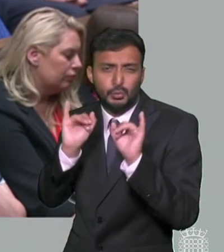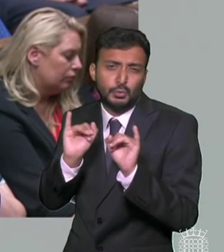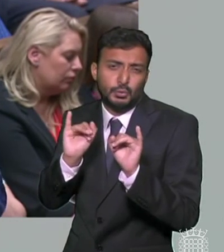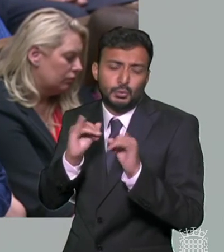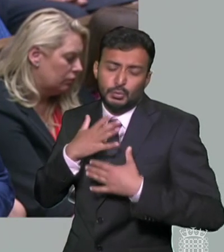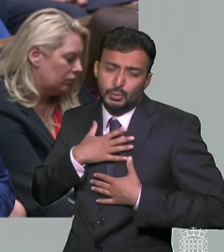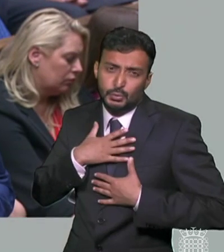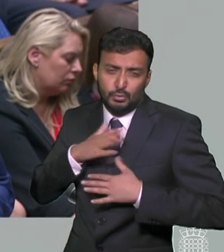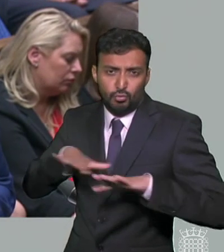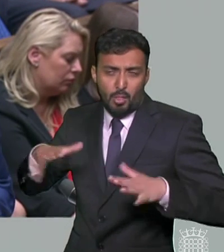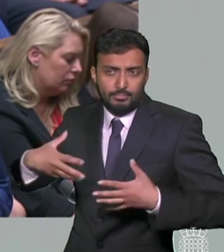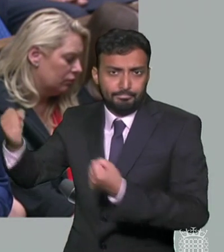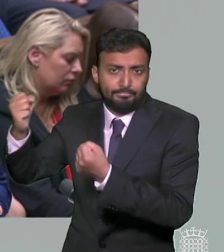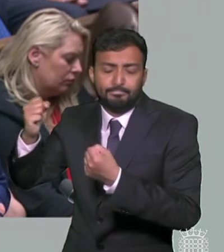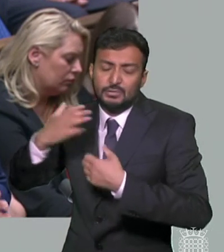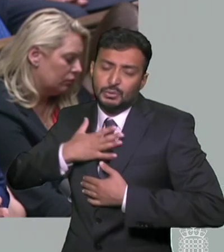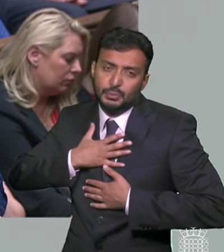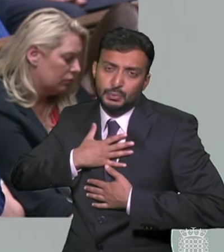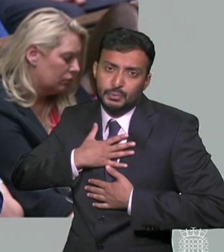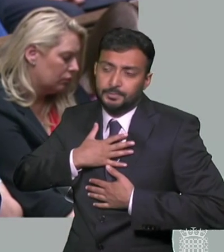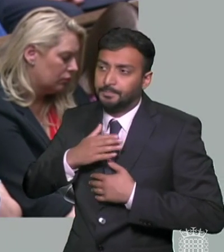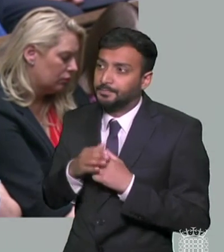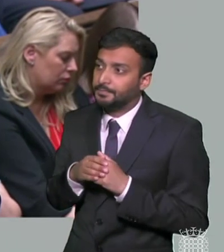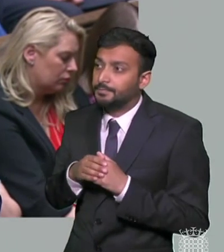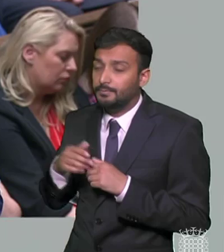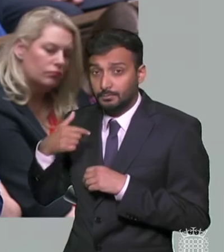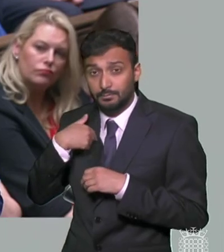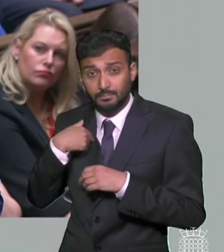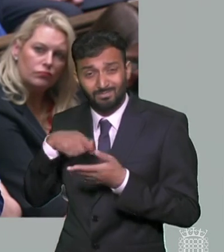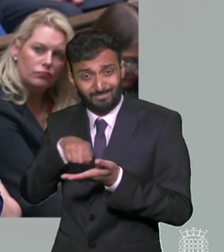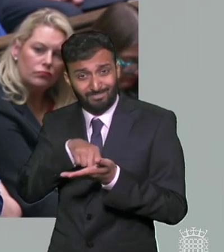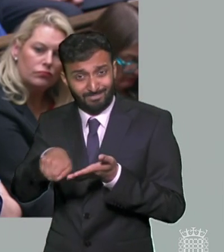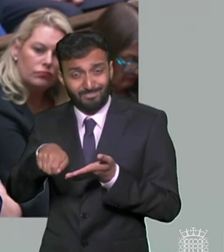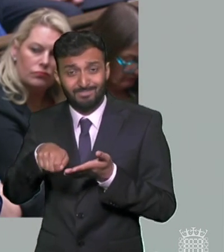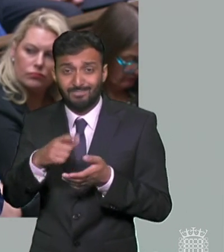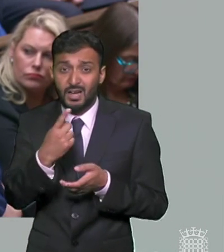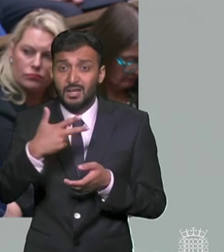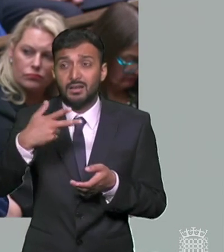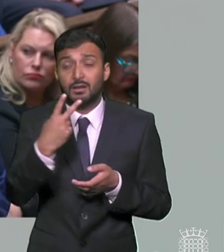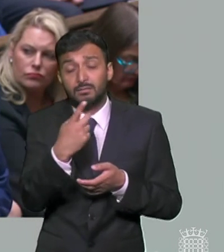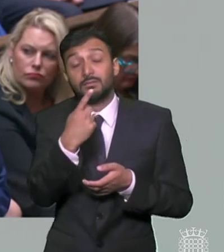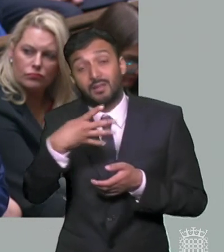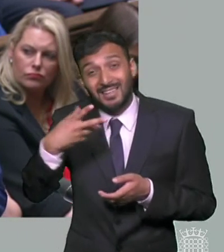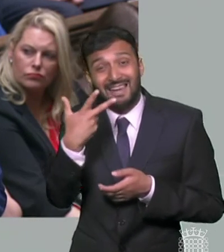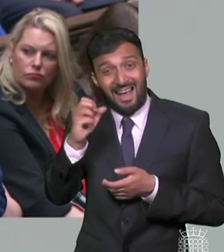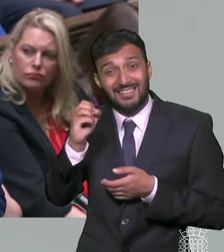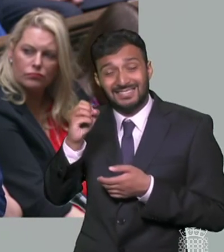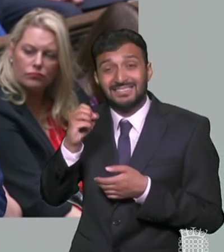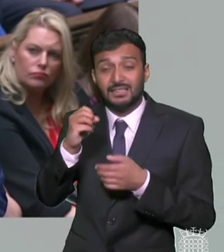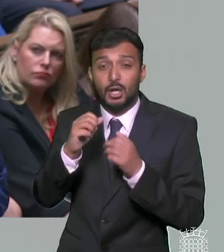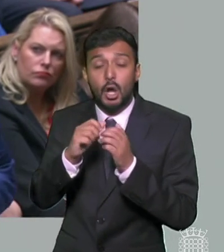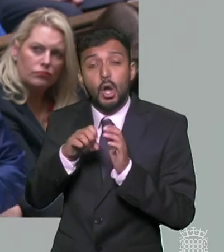My honourable Friend will know that we are committed to the 1980 Hague convention on child abduction, which provides a mechanism.